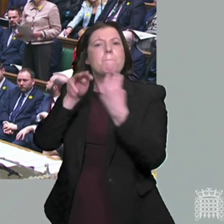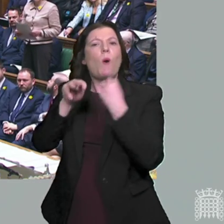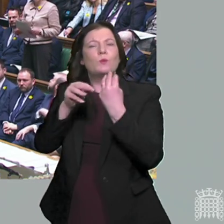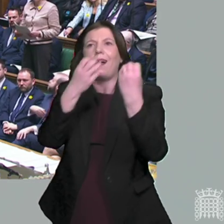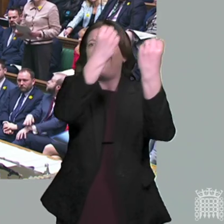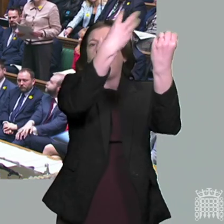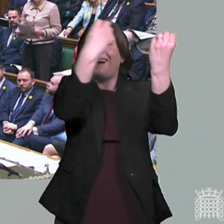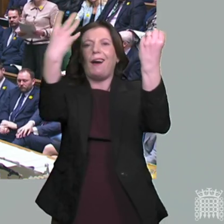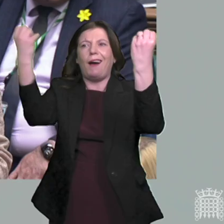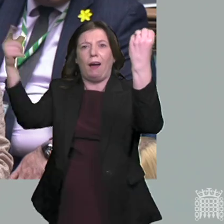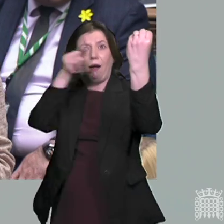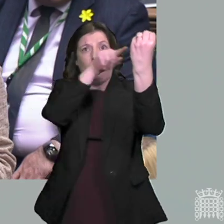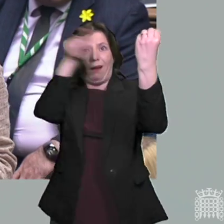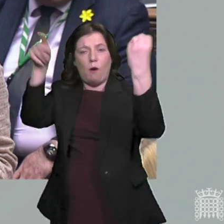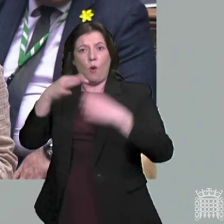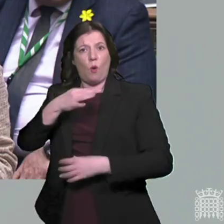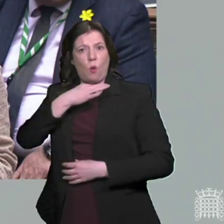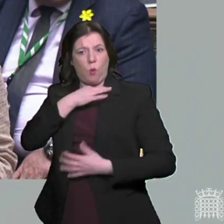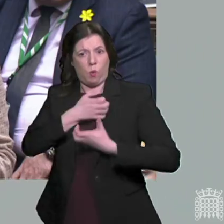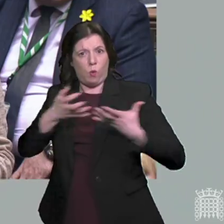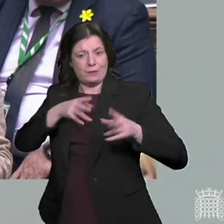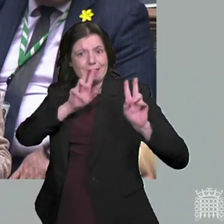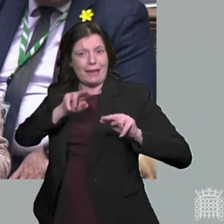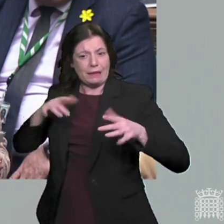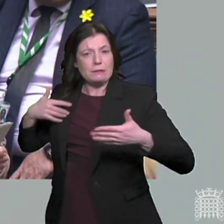Last January, the Government said they would pause their roll-out.